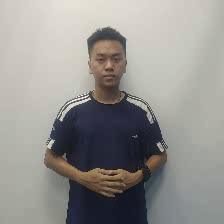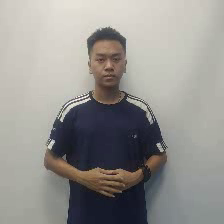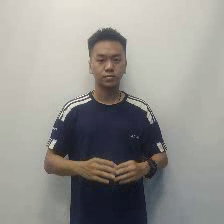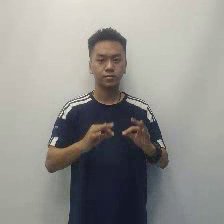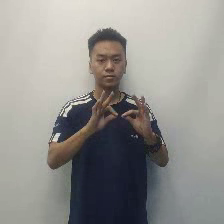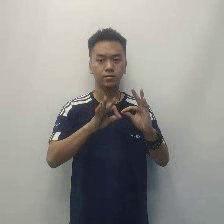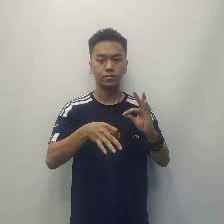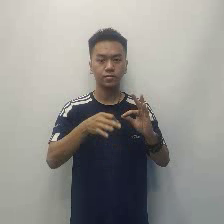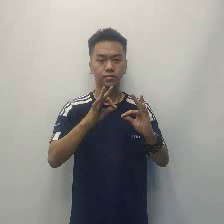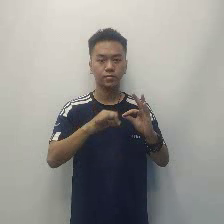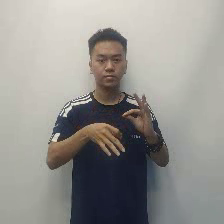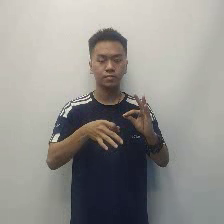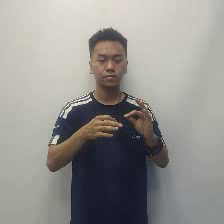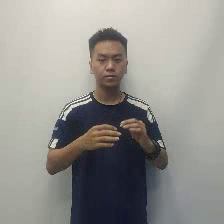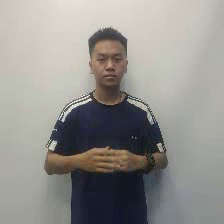Rau